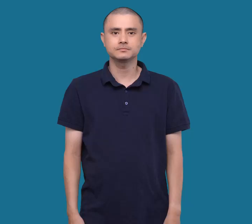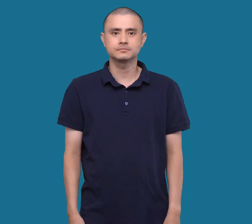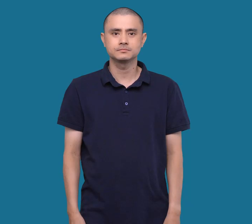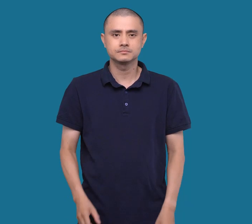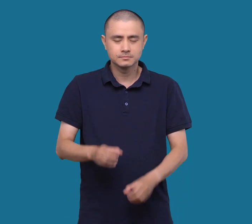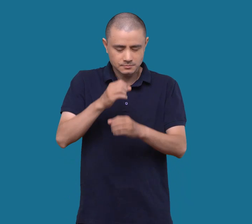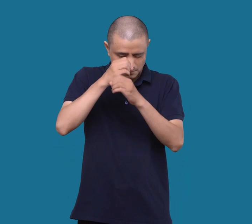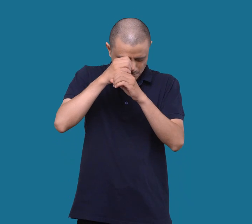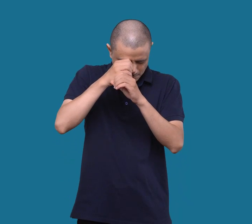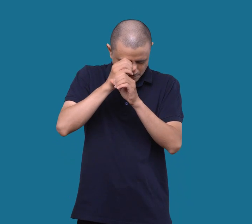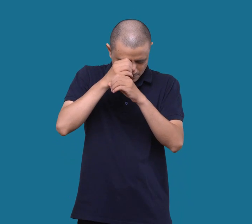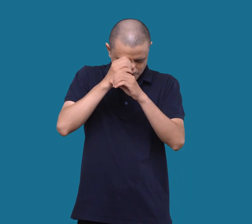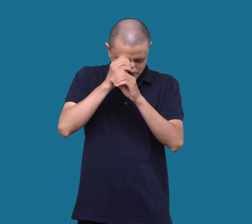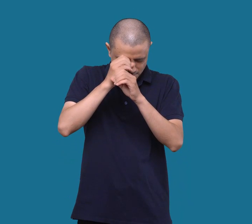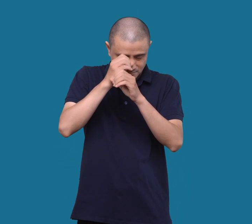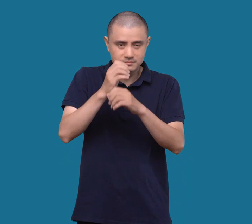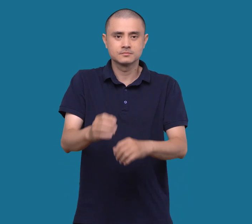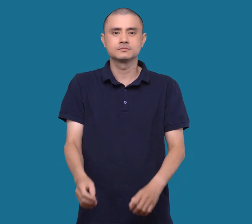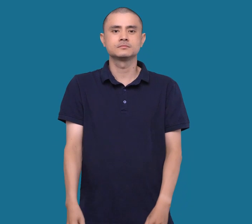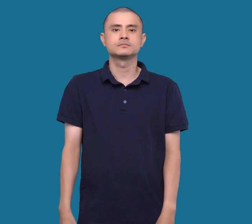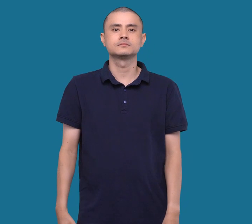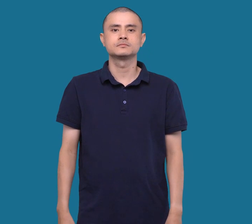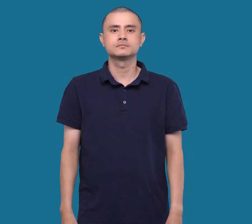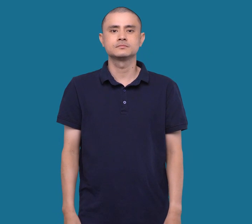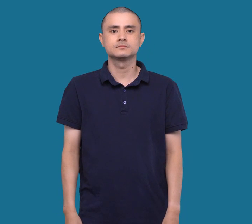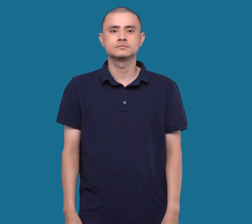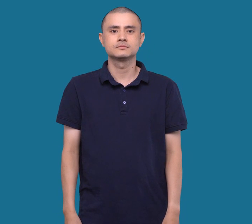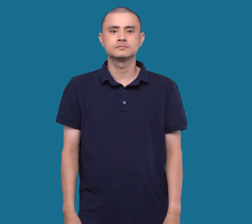thí nghiệm